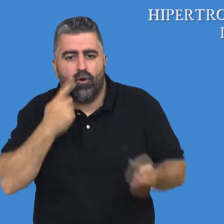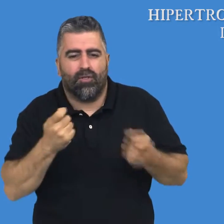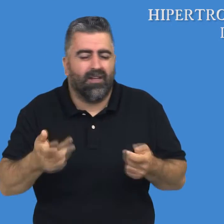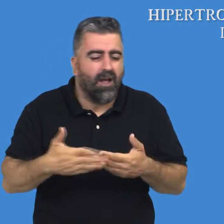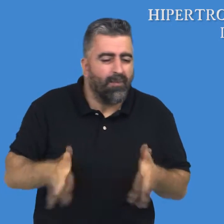control